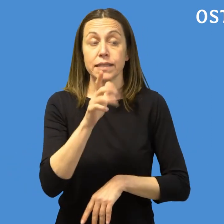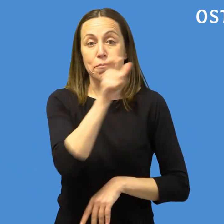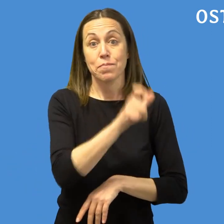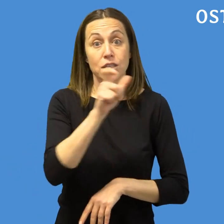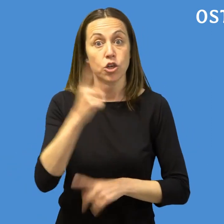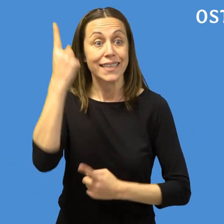persona